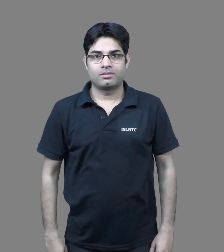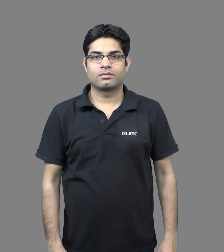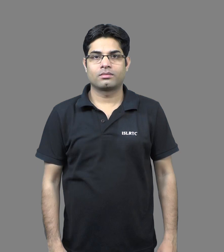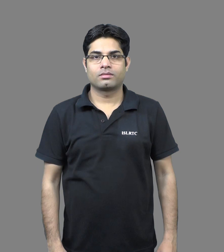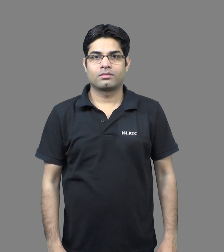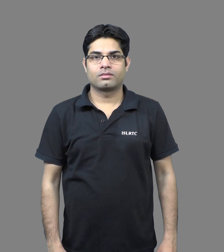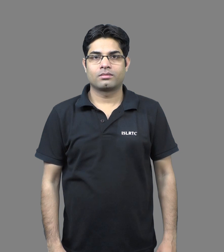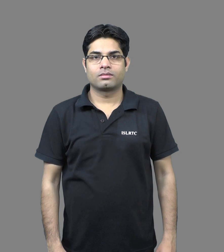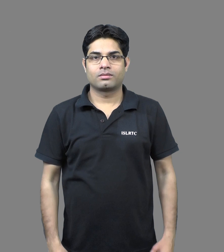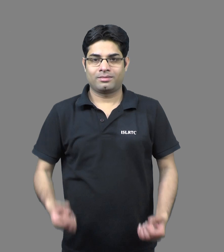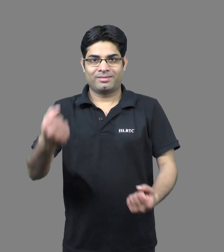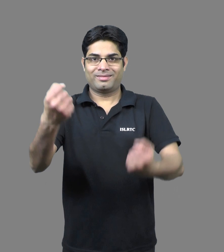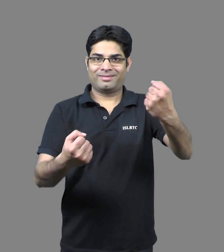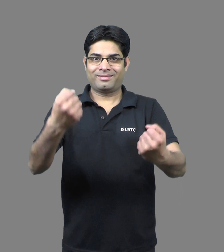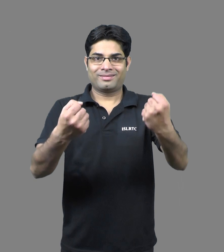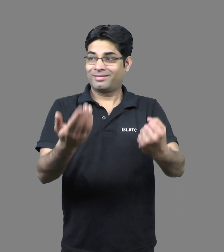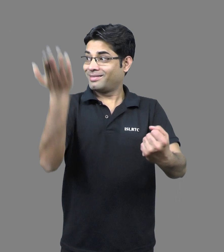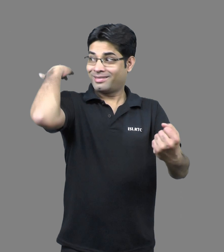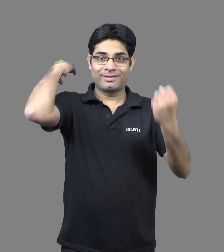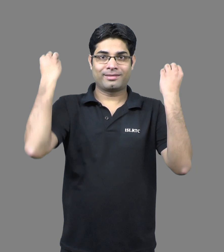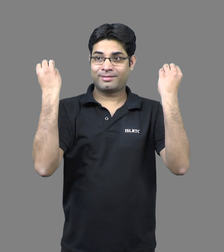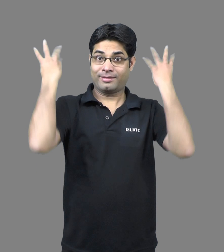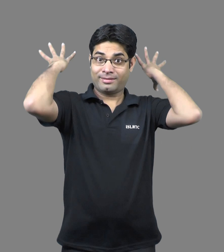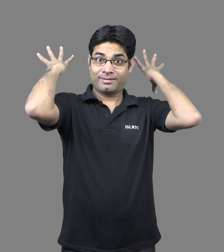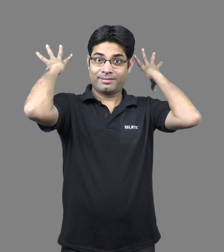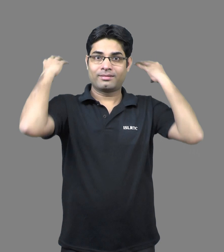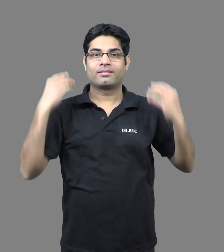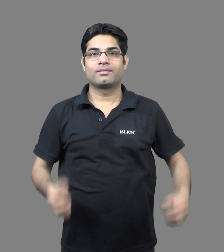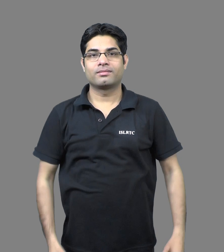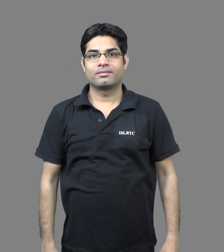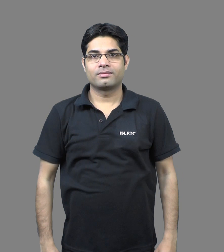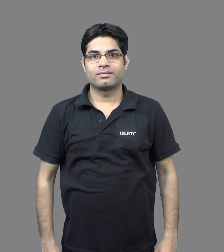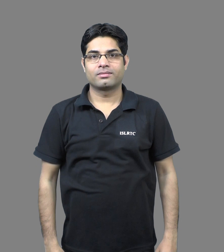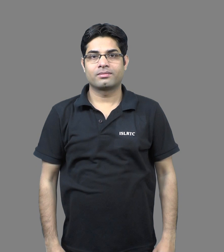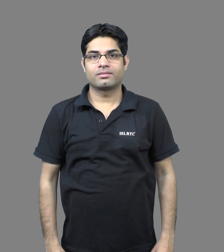Taillights